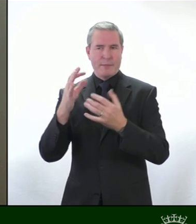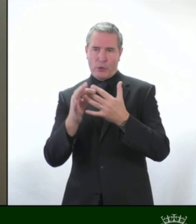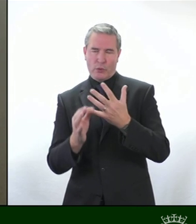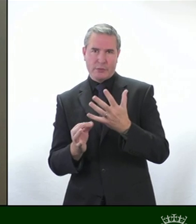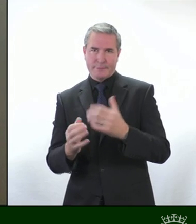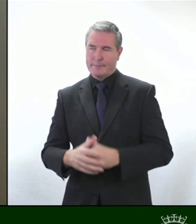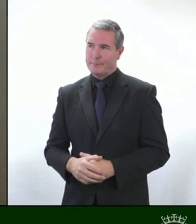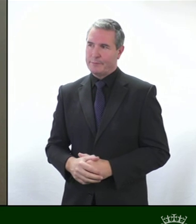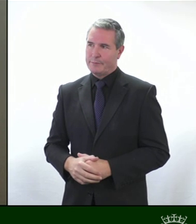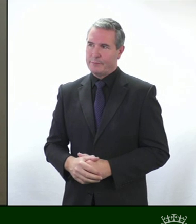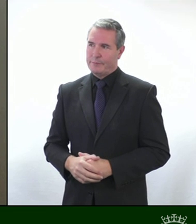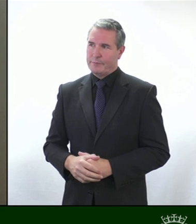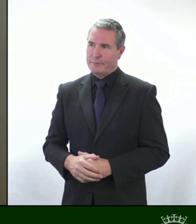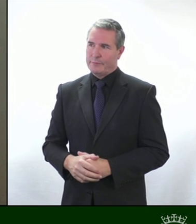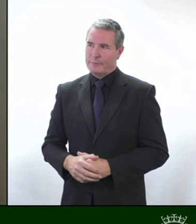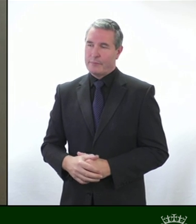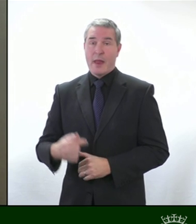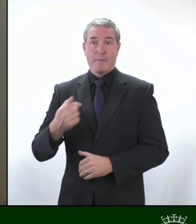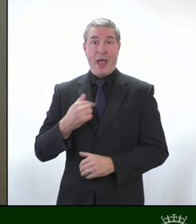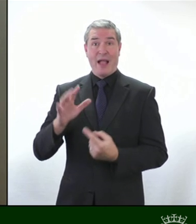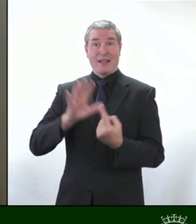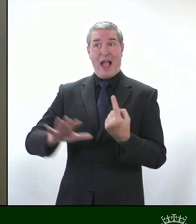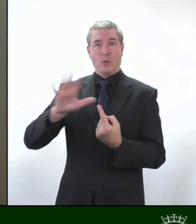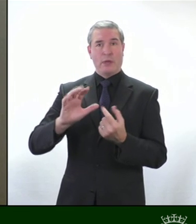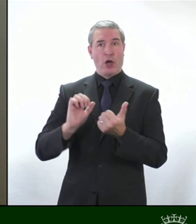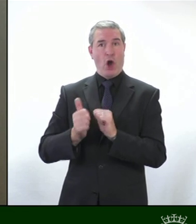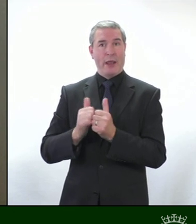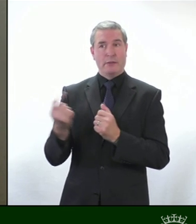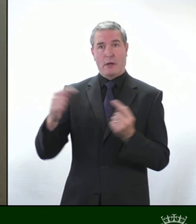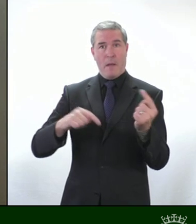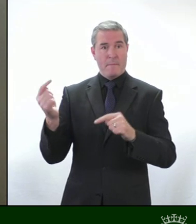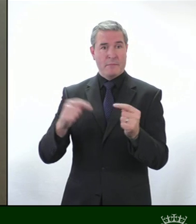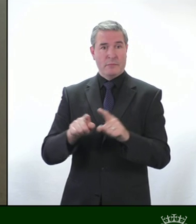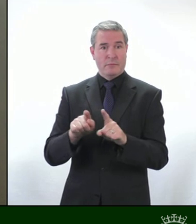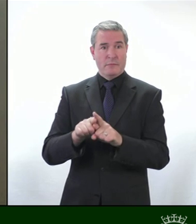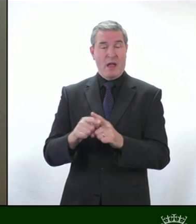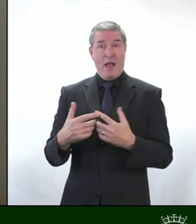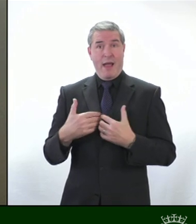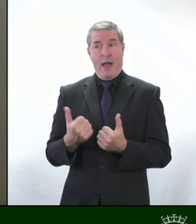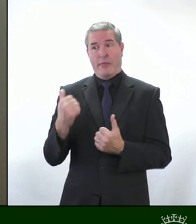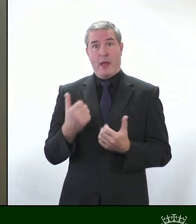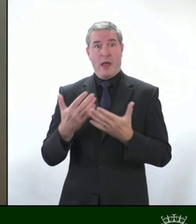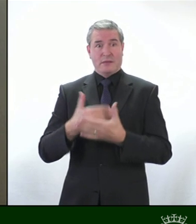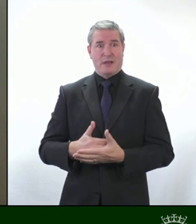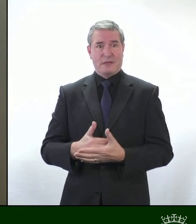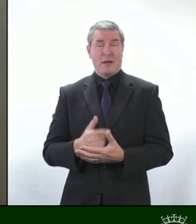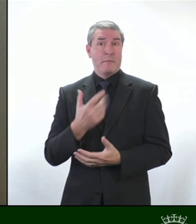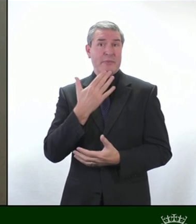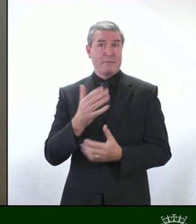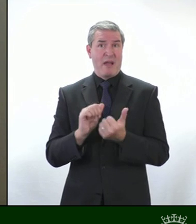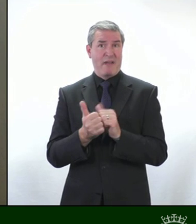Lincolnshire is a very big space, so although my county colleagues succumbed to the wily charms of the Secretary of State for Health last night, will my right hon.